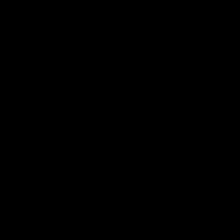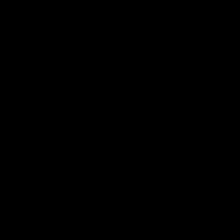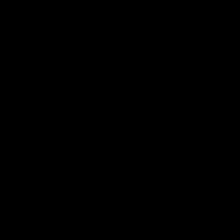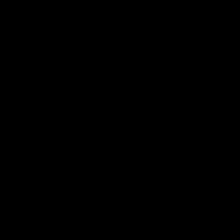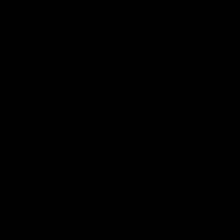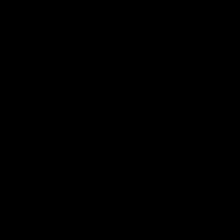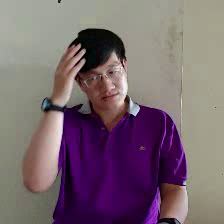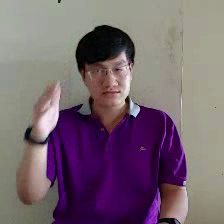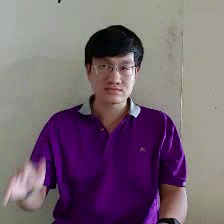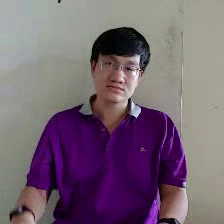Biết